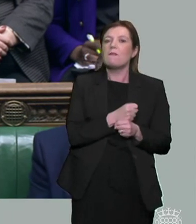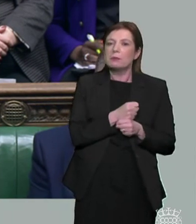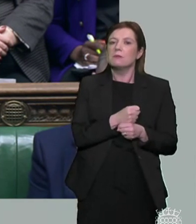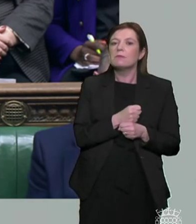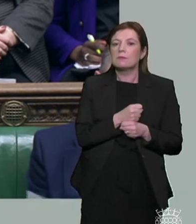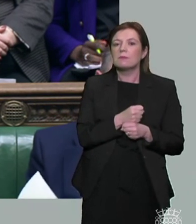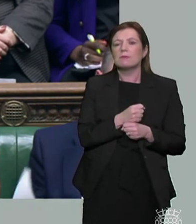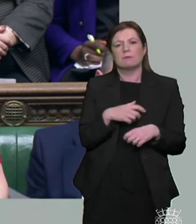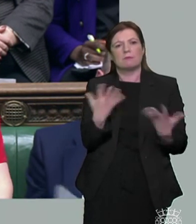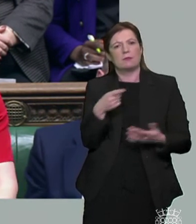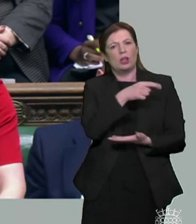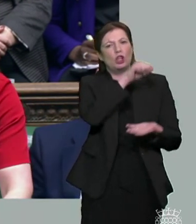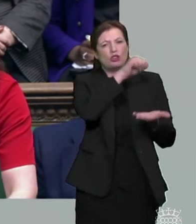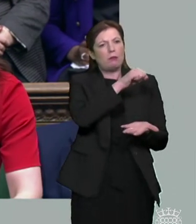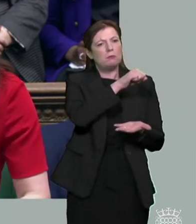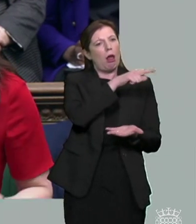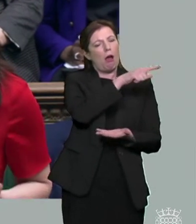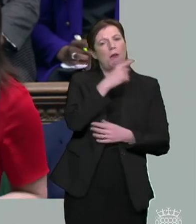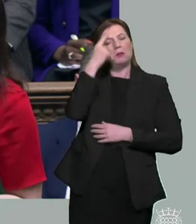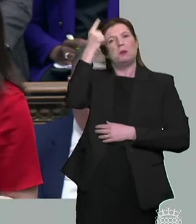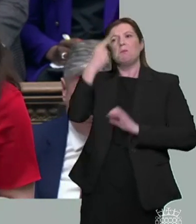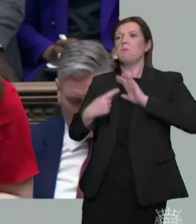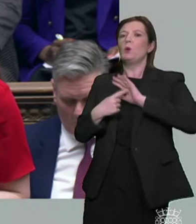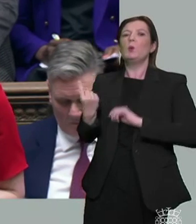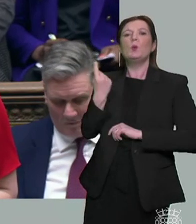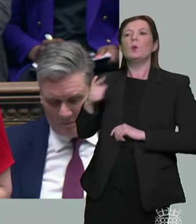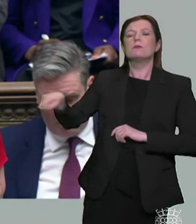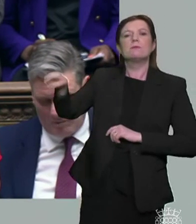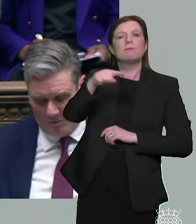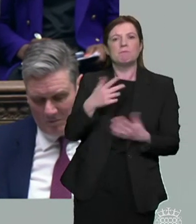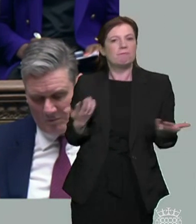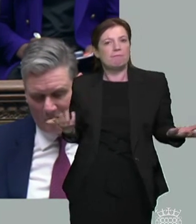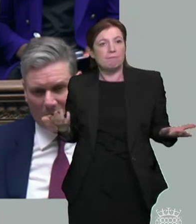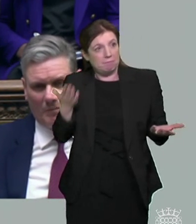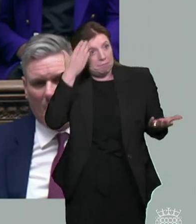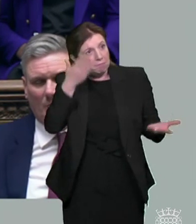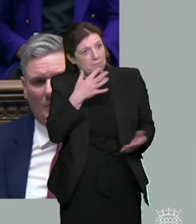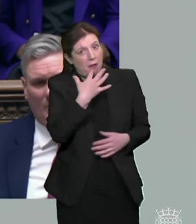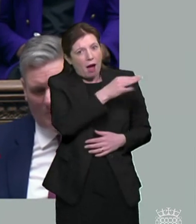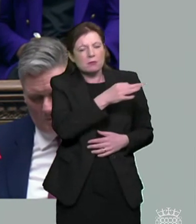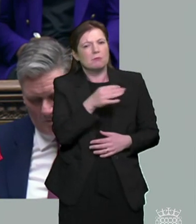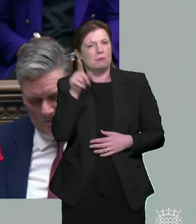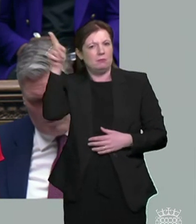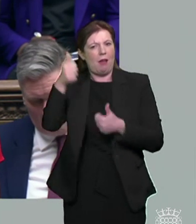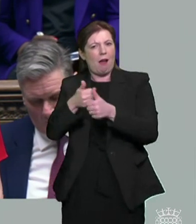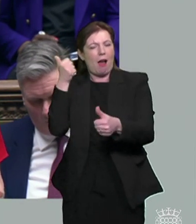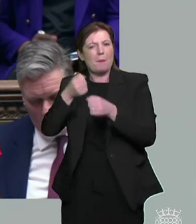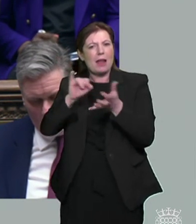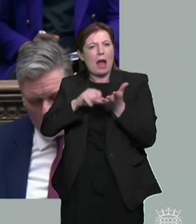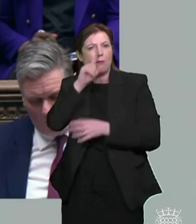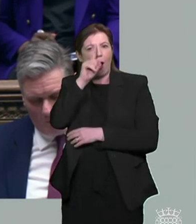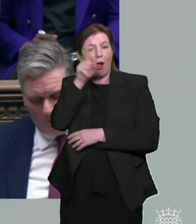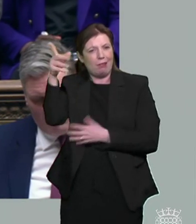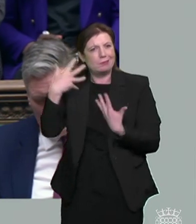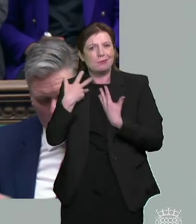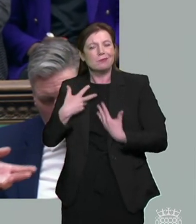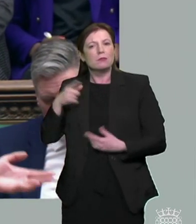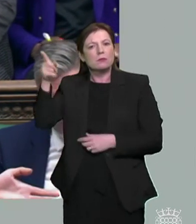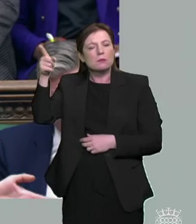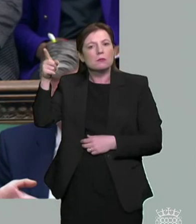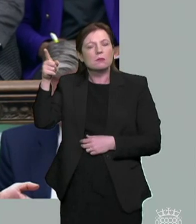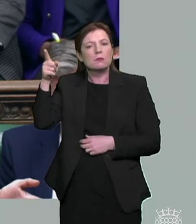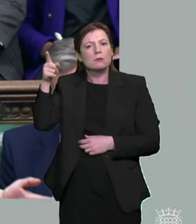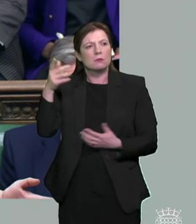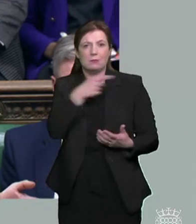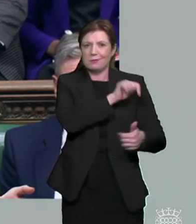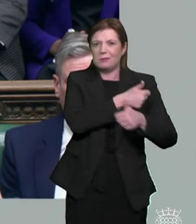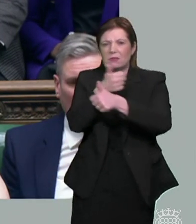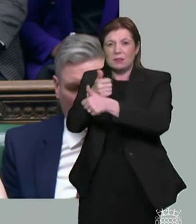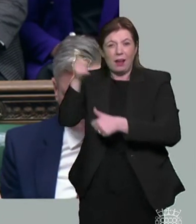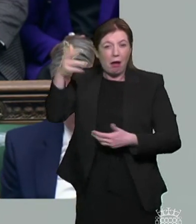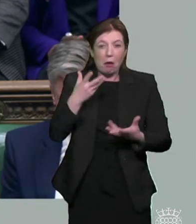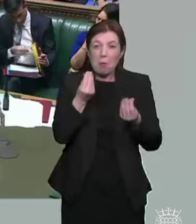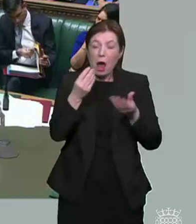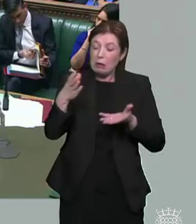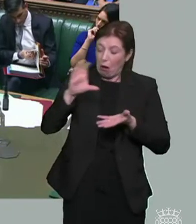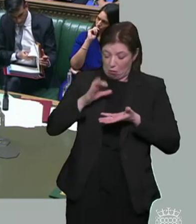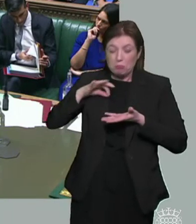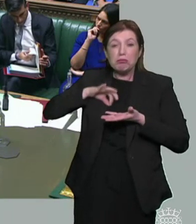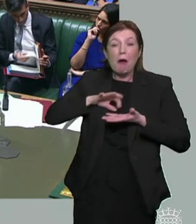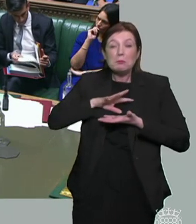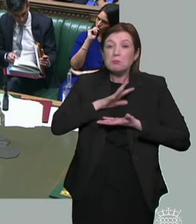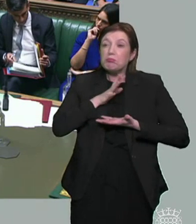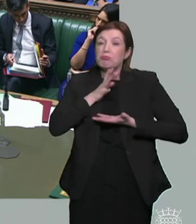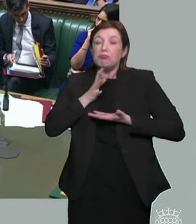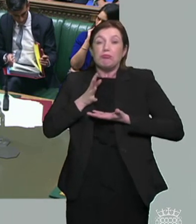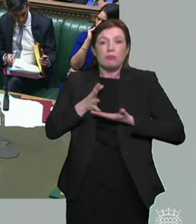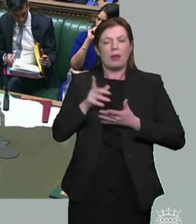Who does the Chancellor prioritise? He continues to defend the record profits of oil and gas producers, who themselves admit that they have more money than they know what to do with.